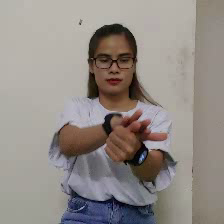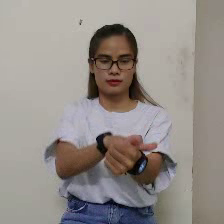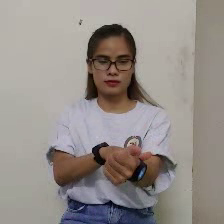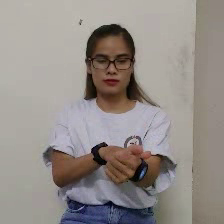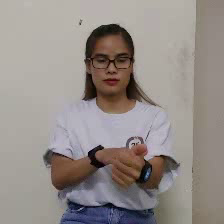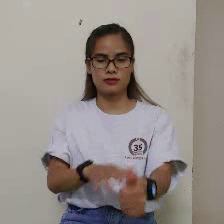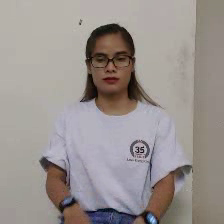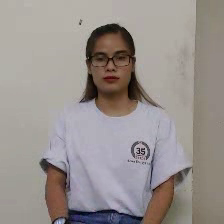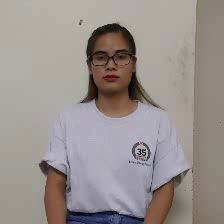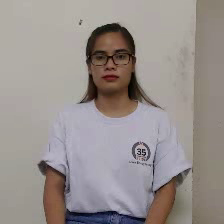An ủi